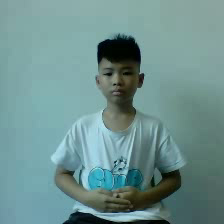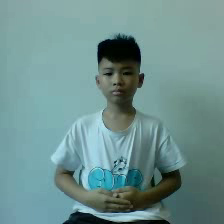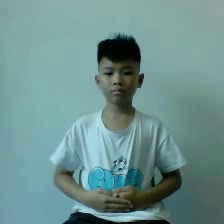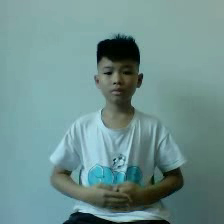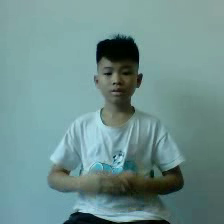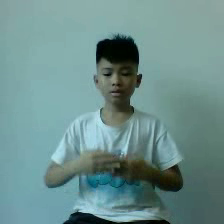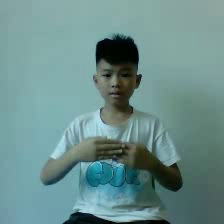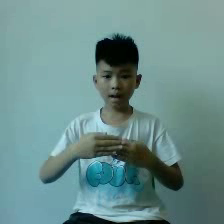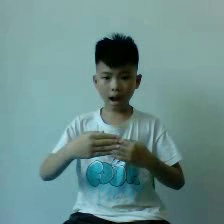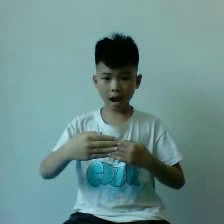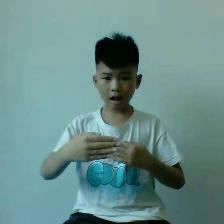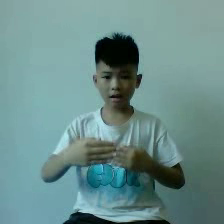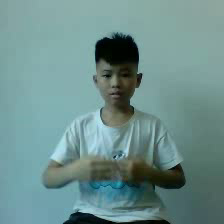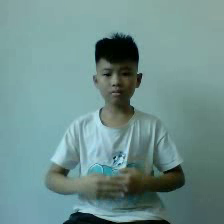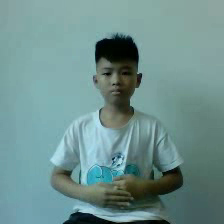Xa